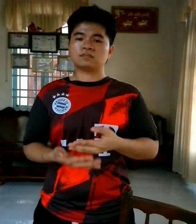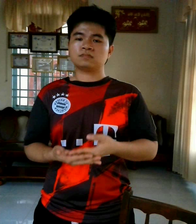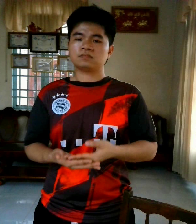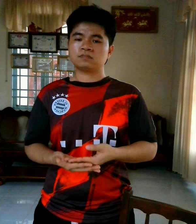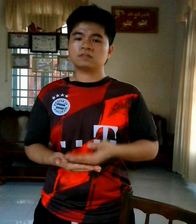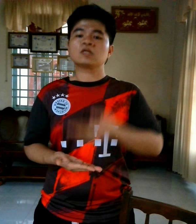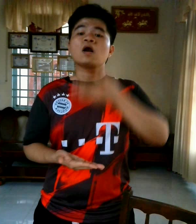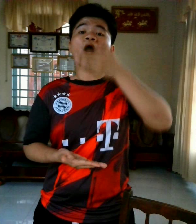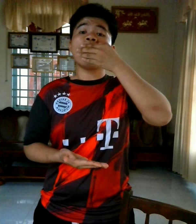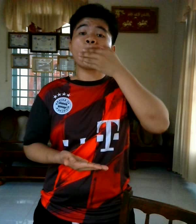sup